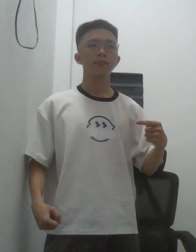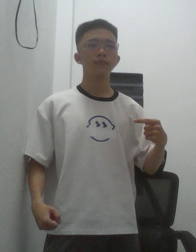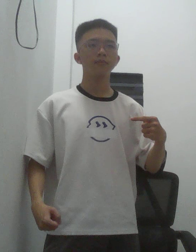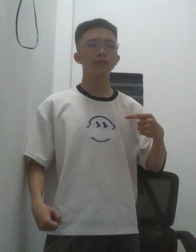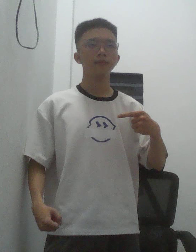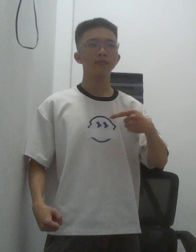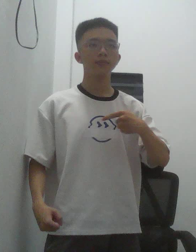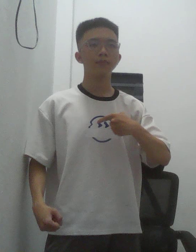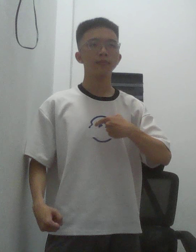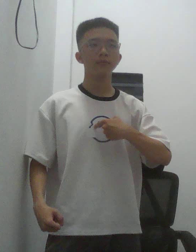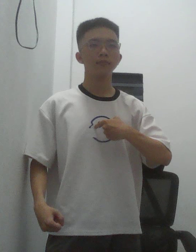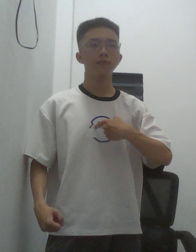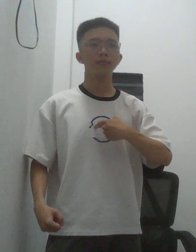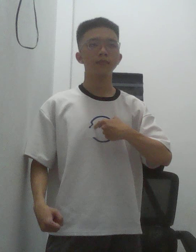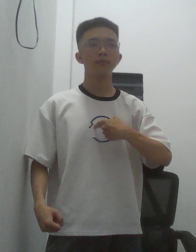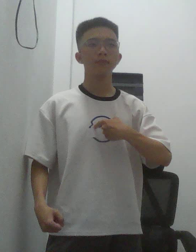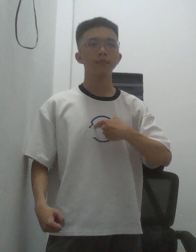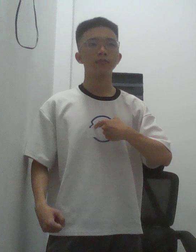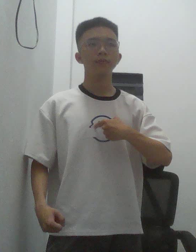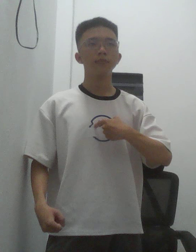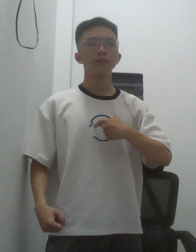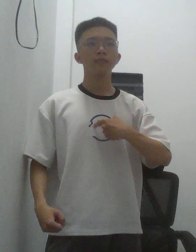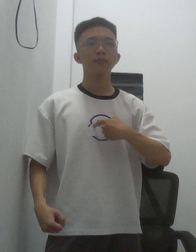toi